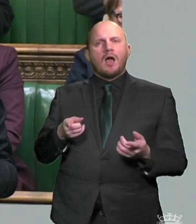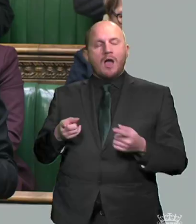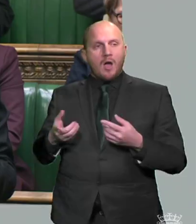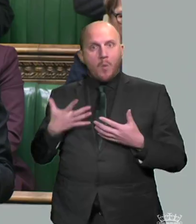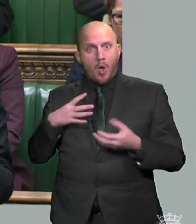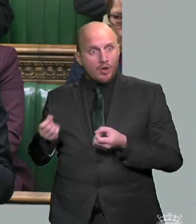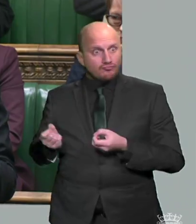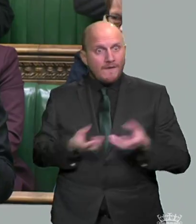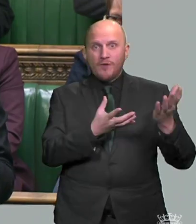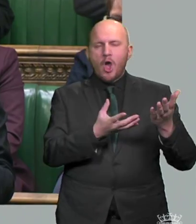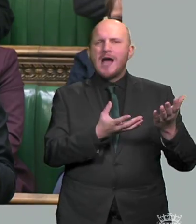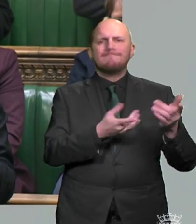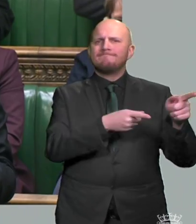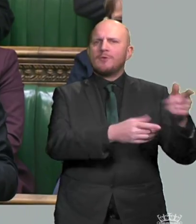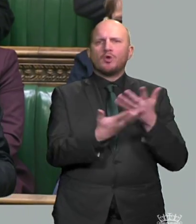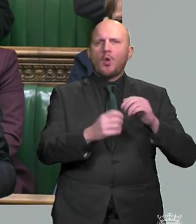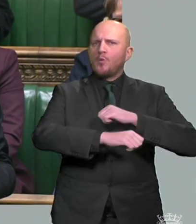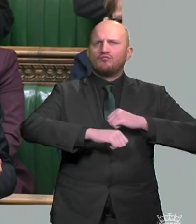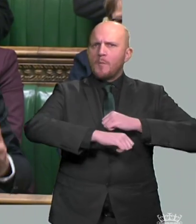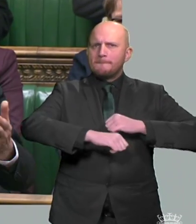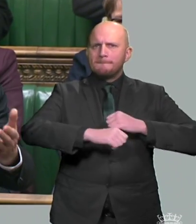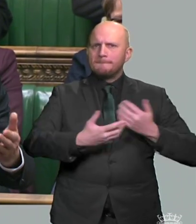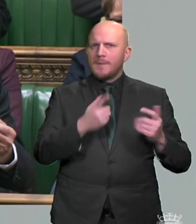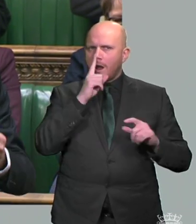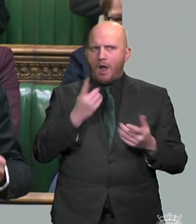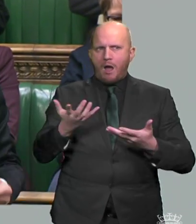That is completely unacceptable.